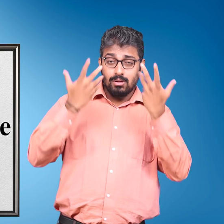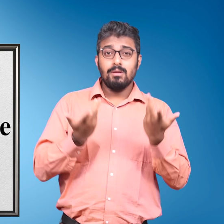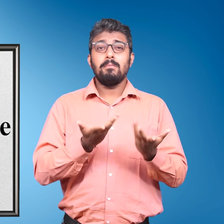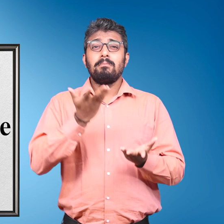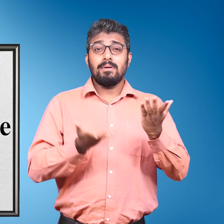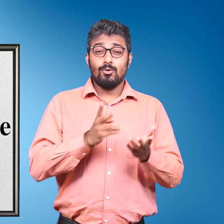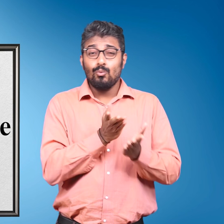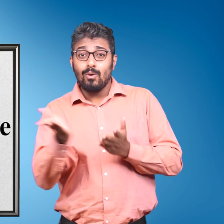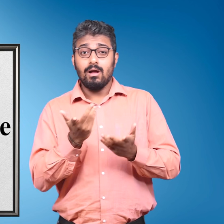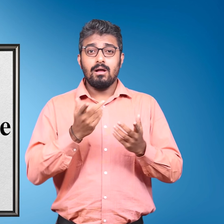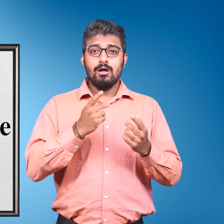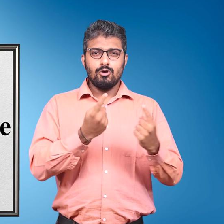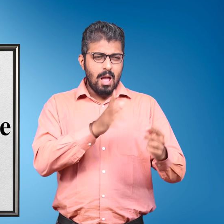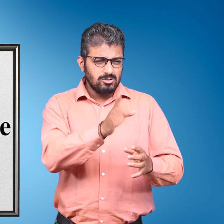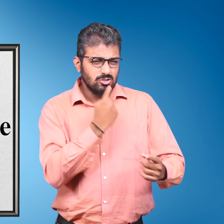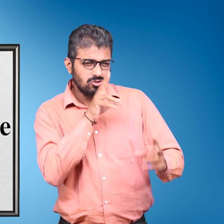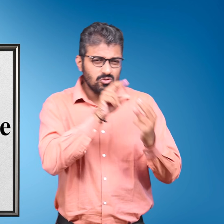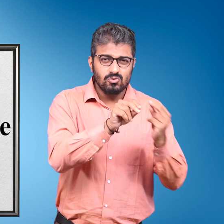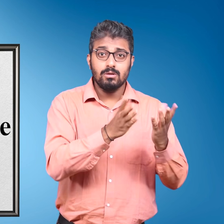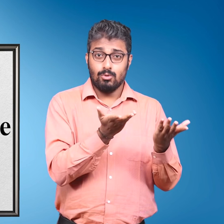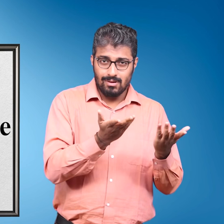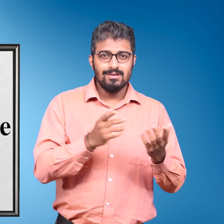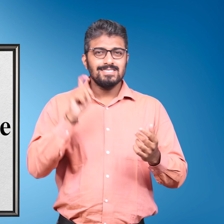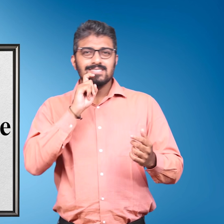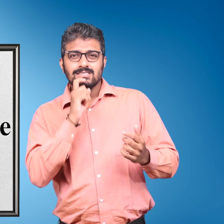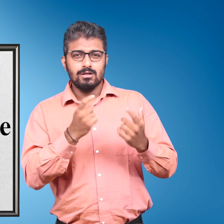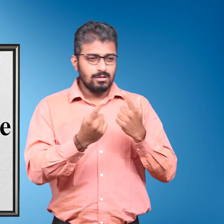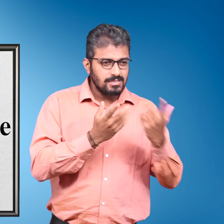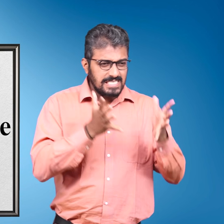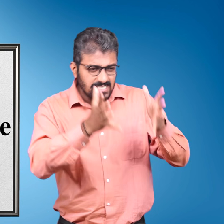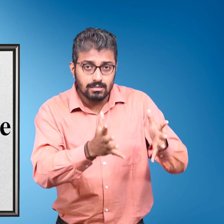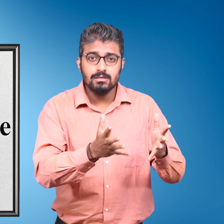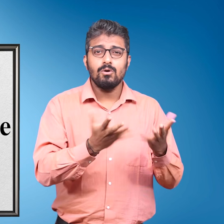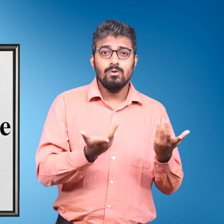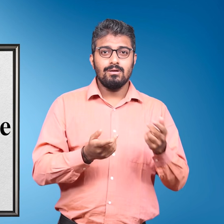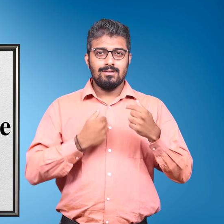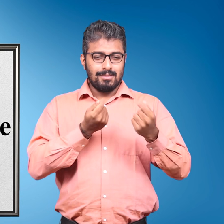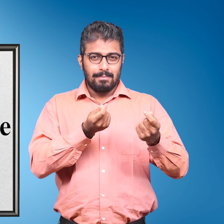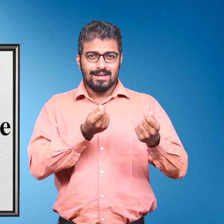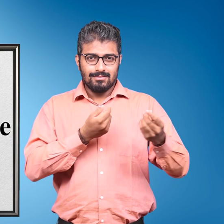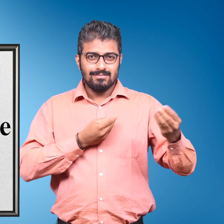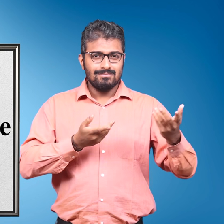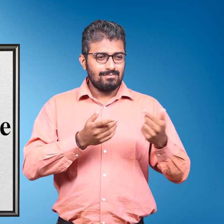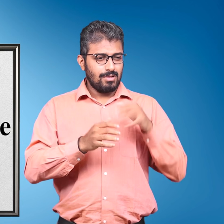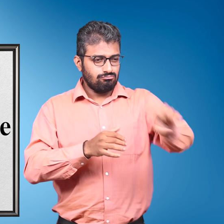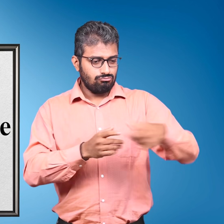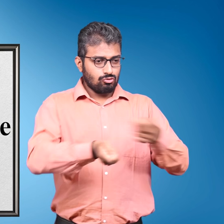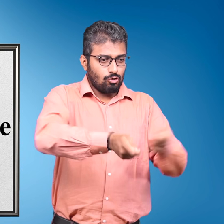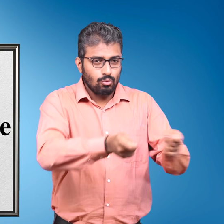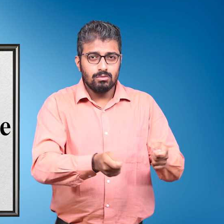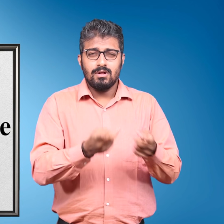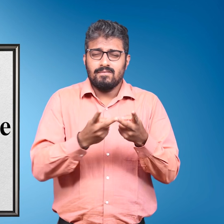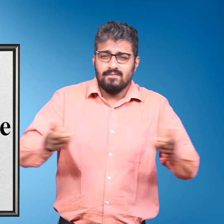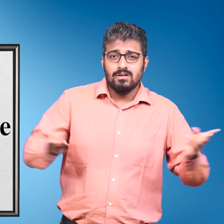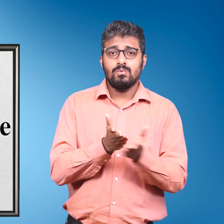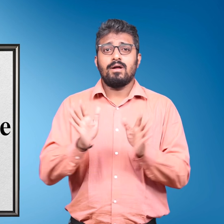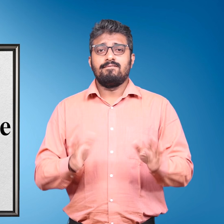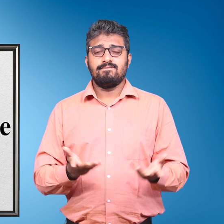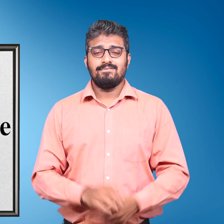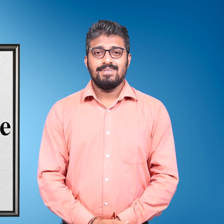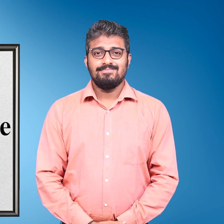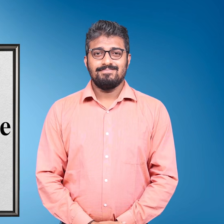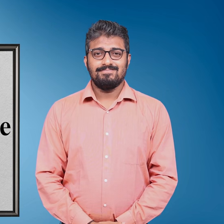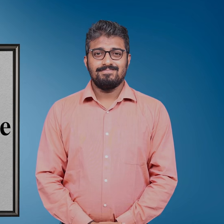or by emotionally abusing her. Abuse of the woman can also include verbal, sexual and economic abuse.